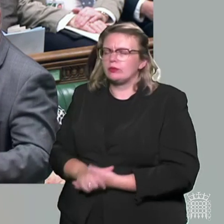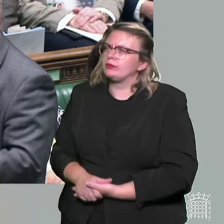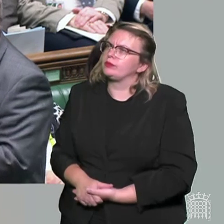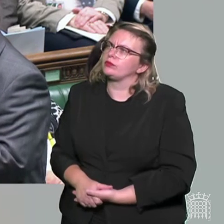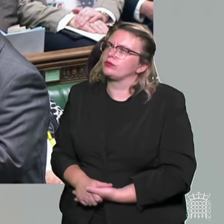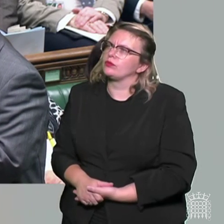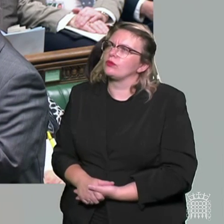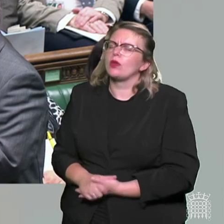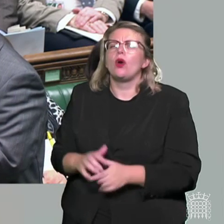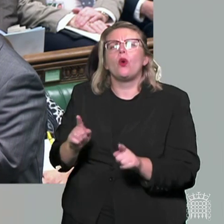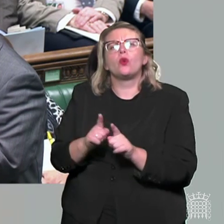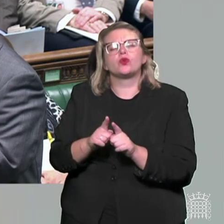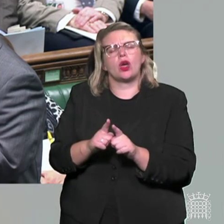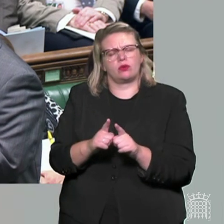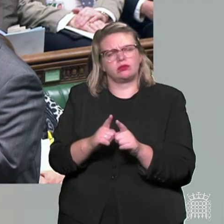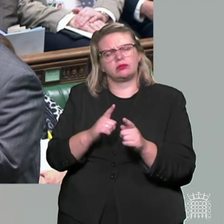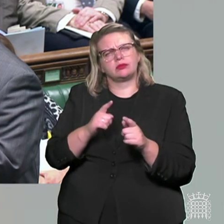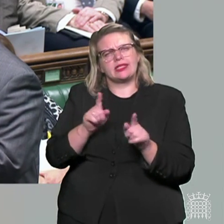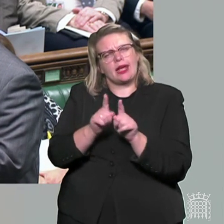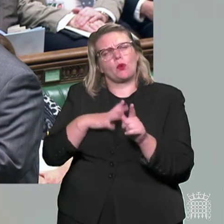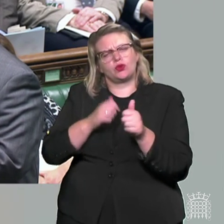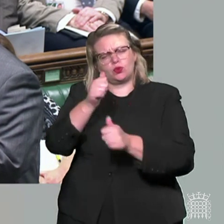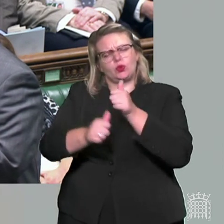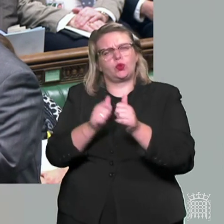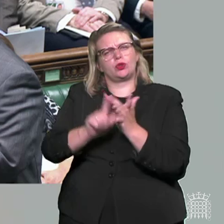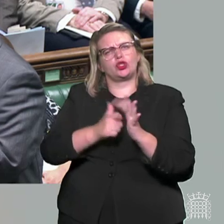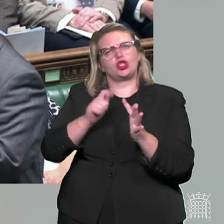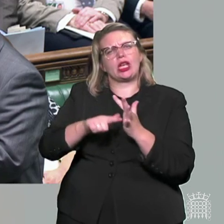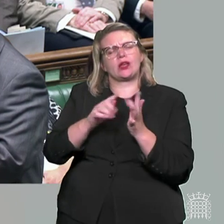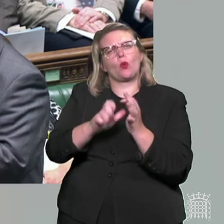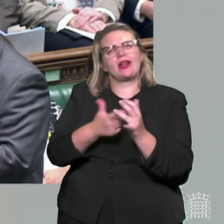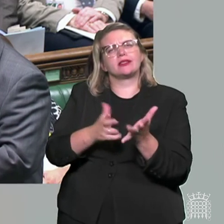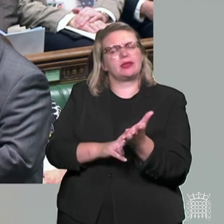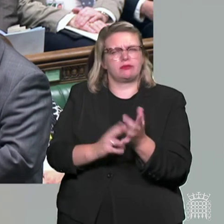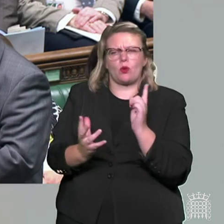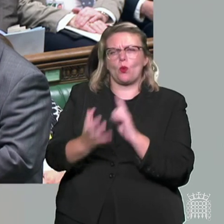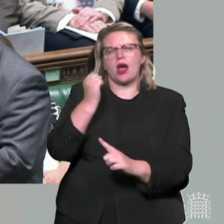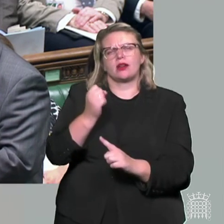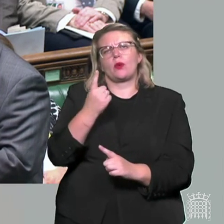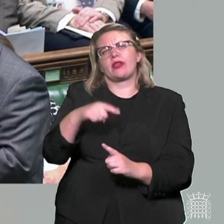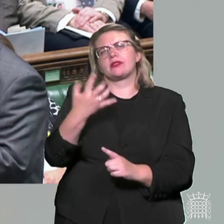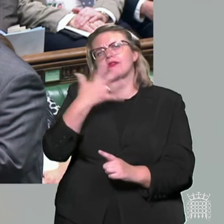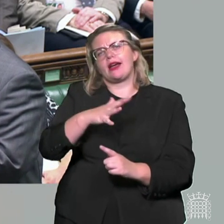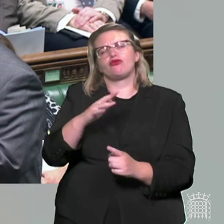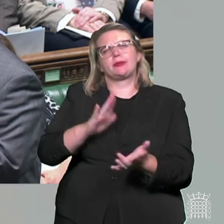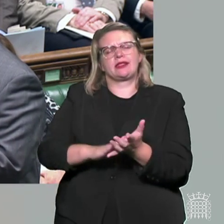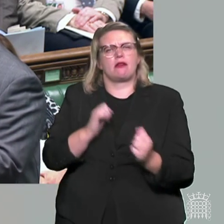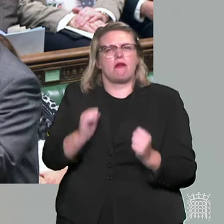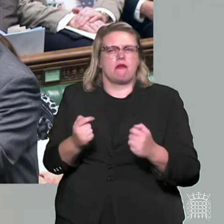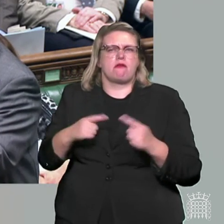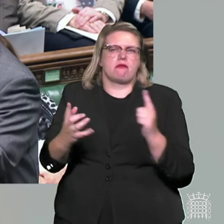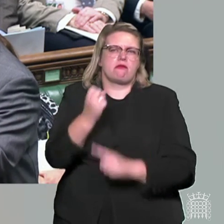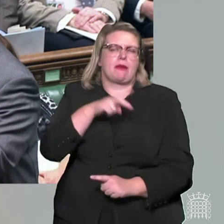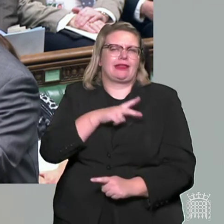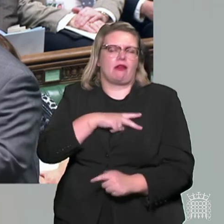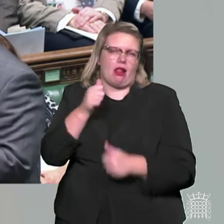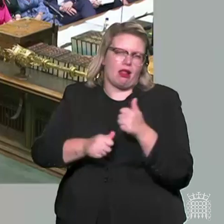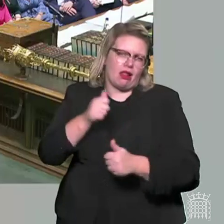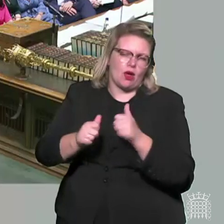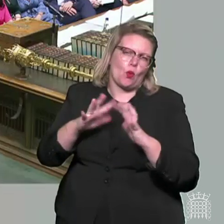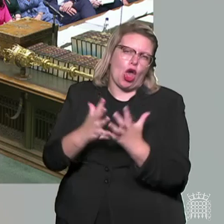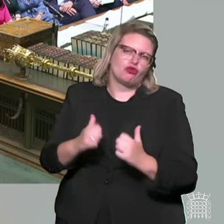I also join the Prime Minister in congratulating Jake Wightman on his success overnight in winning the 1,500 metres at the world athletics championships.